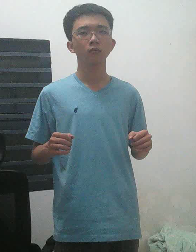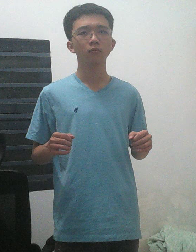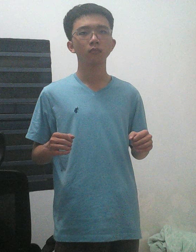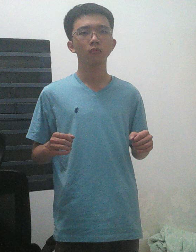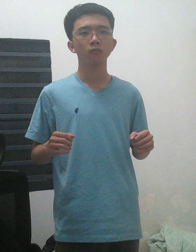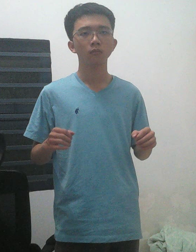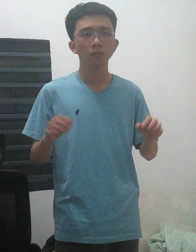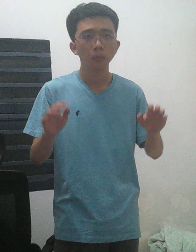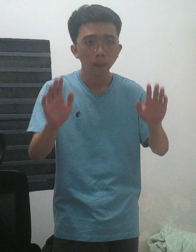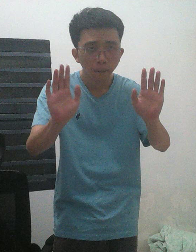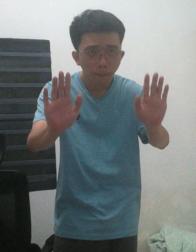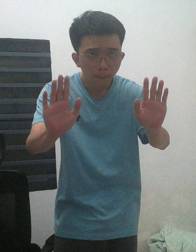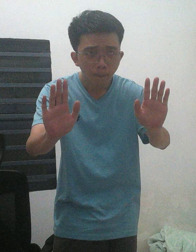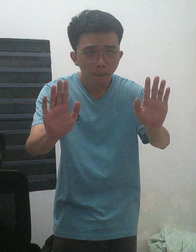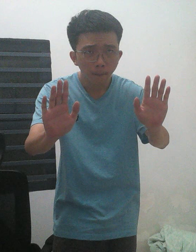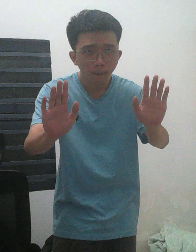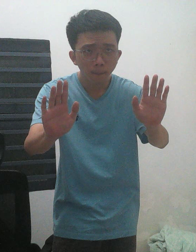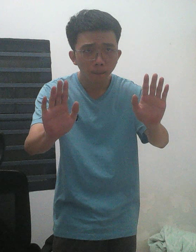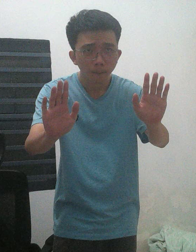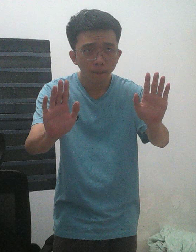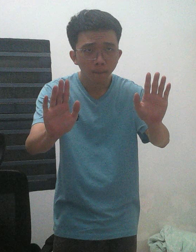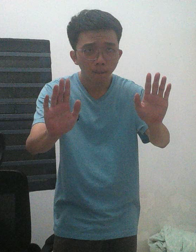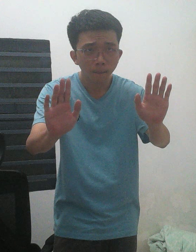dung lai